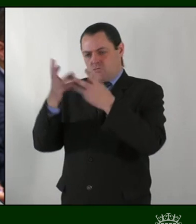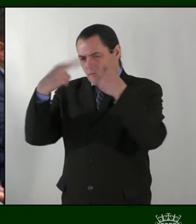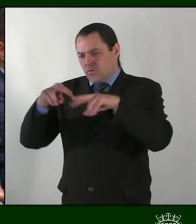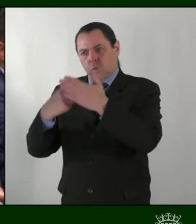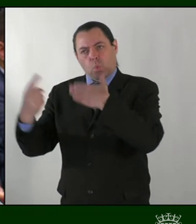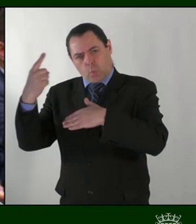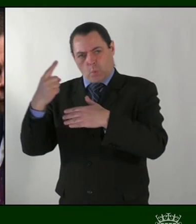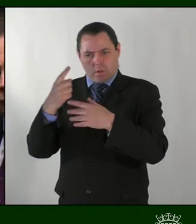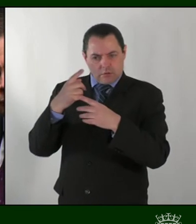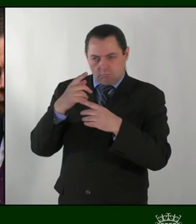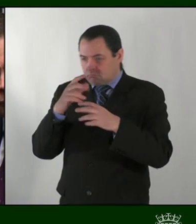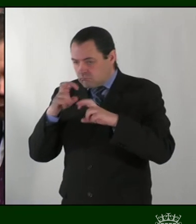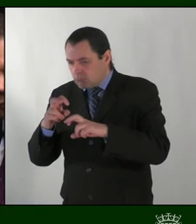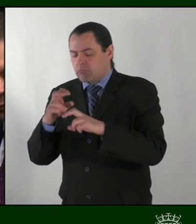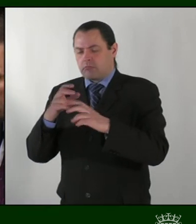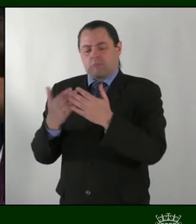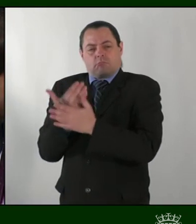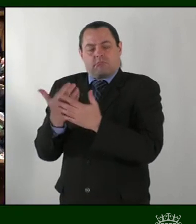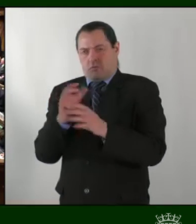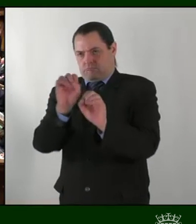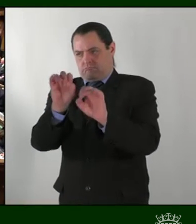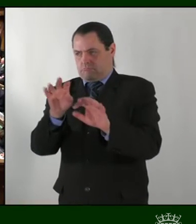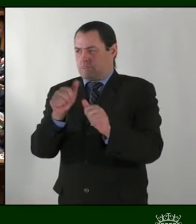We will ensure that my honourable Friend is kept informed.